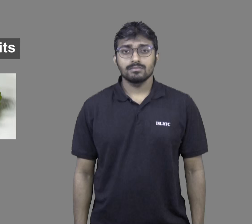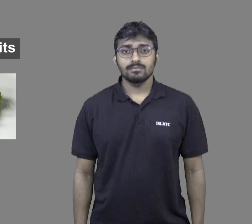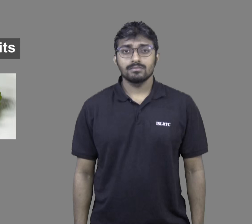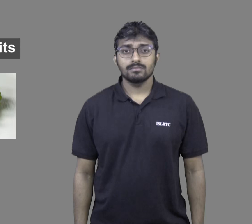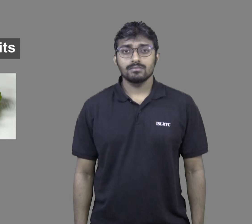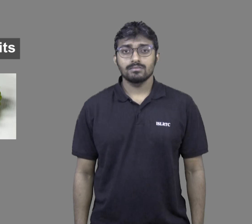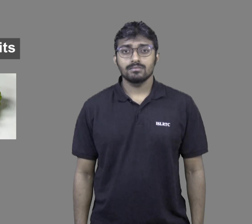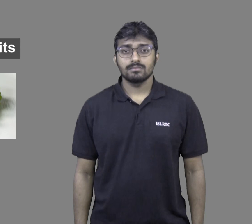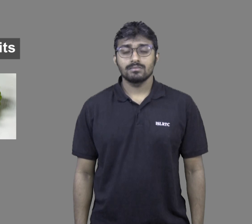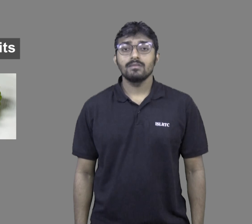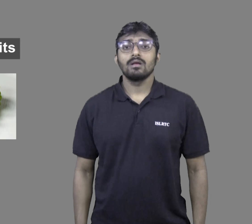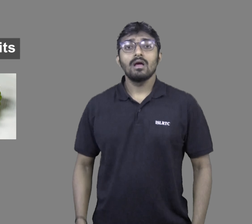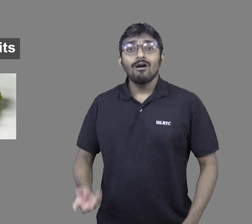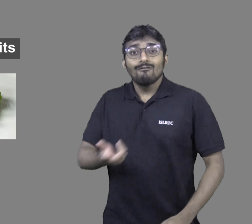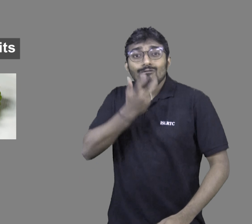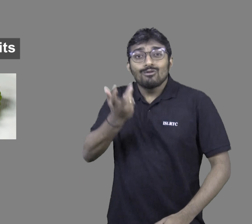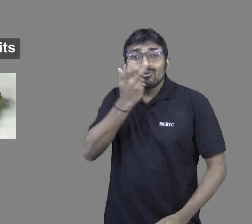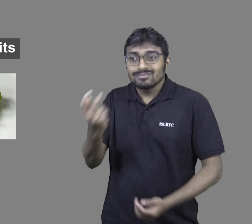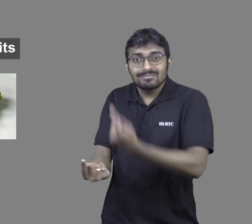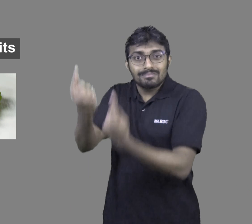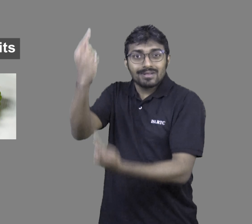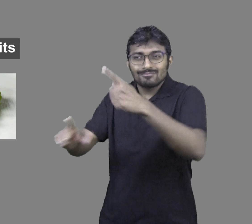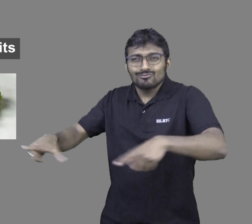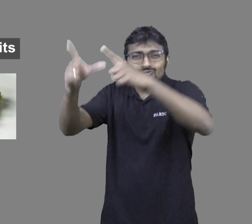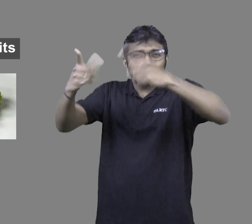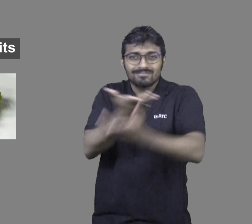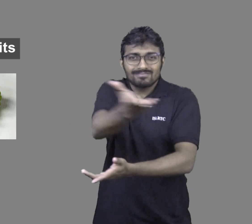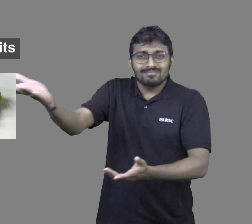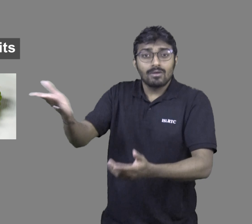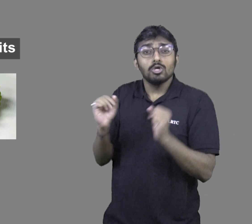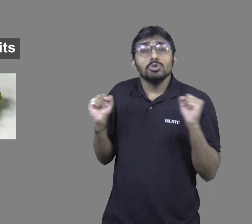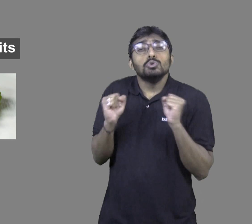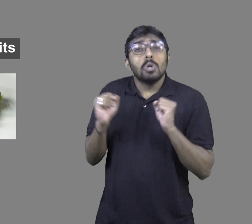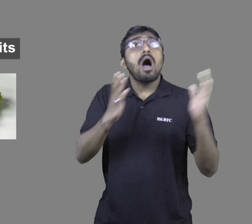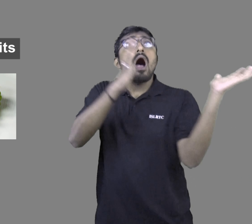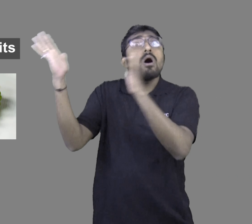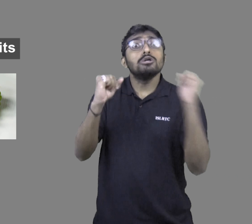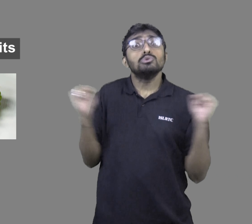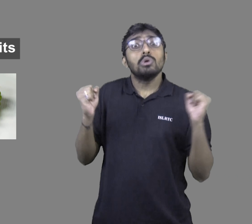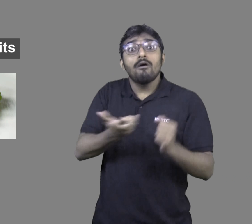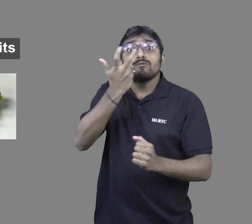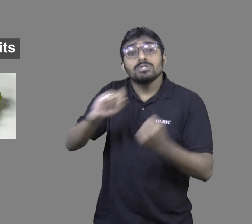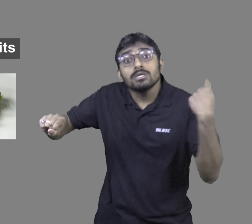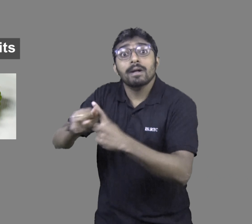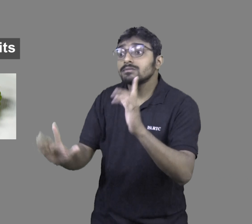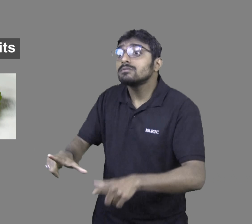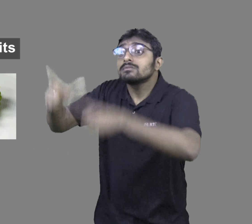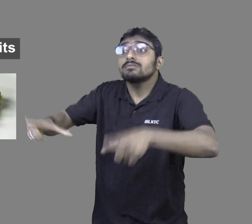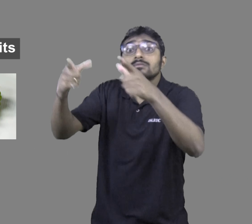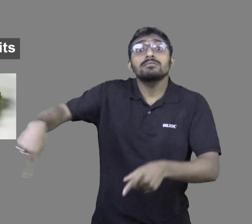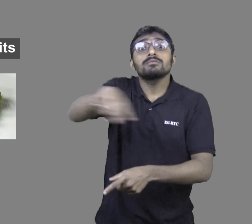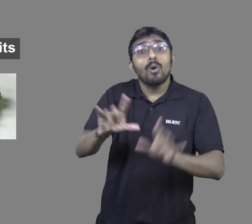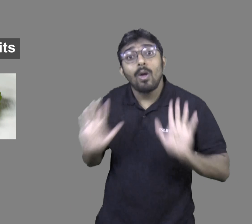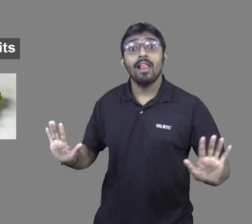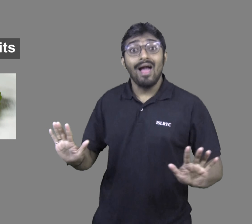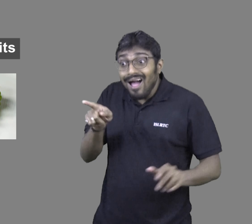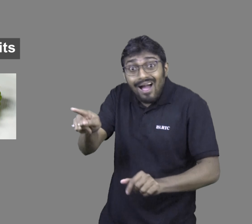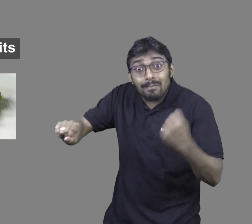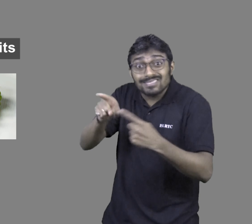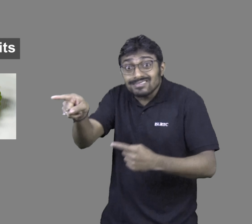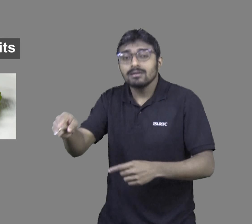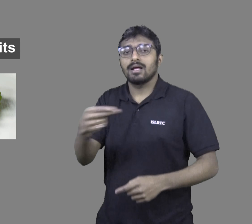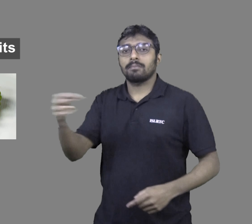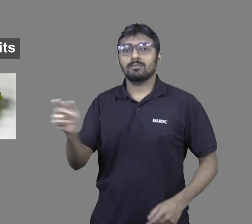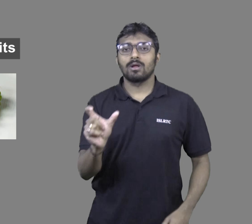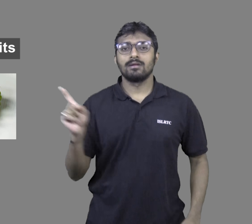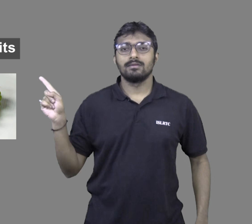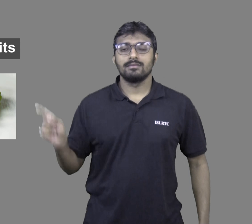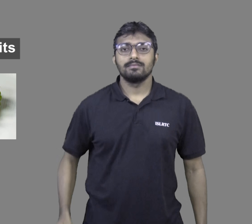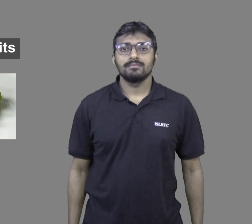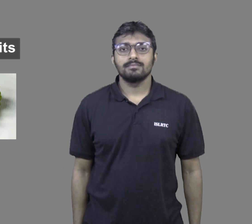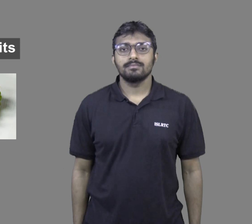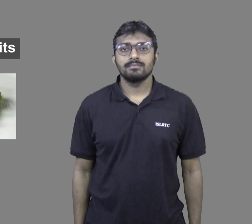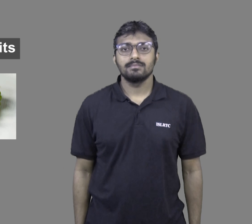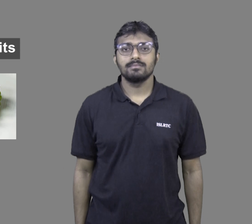Temperate Fruits